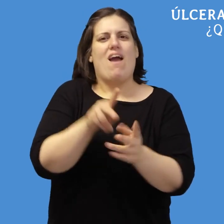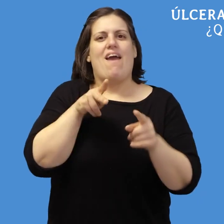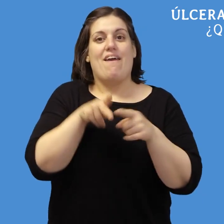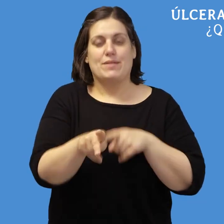evitar